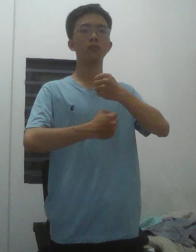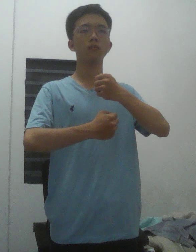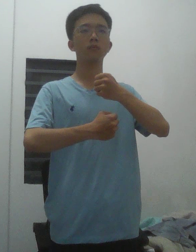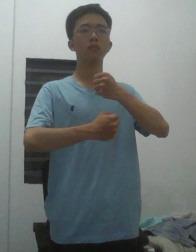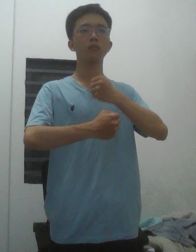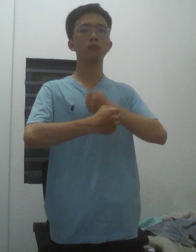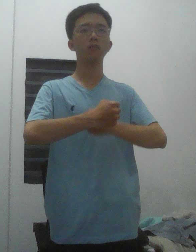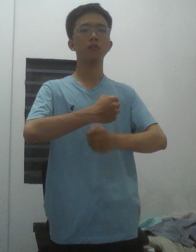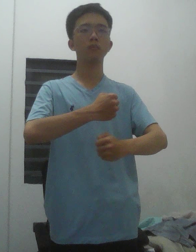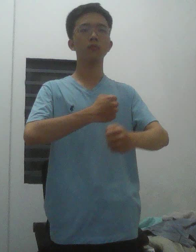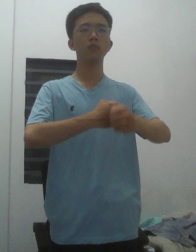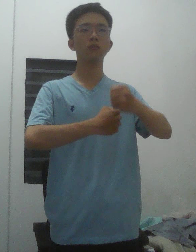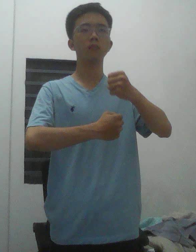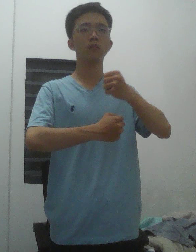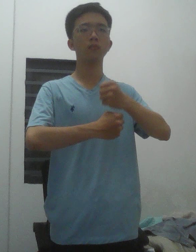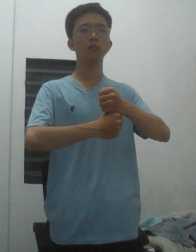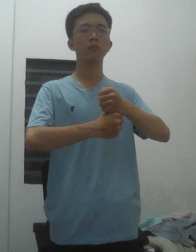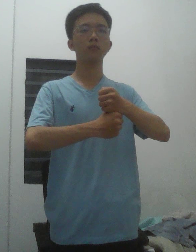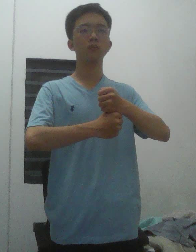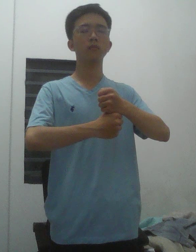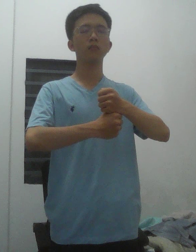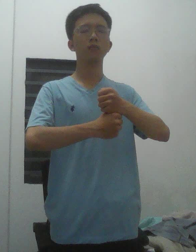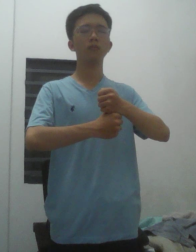nam